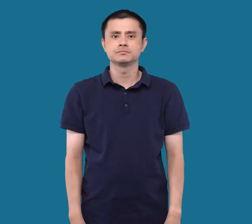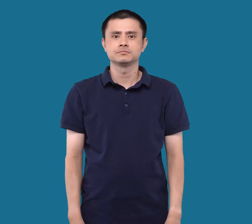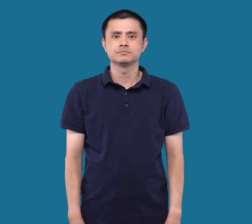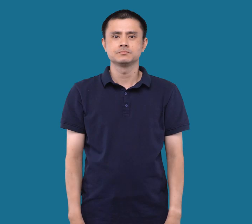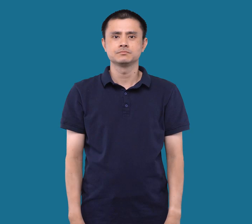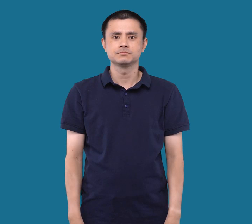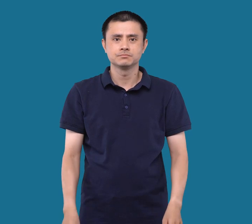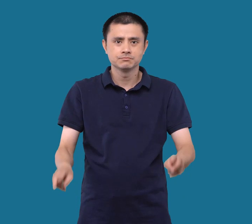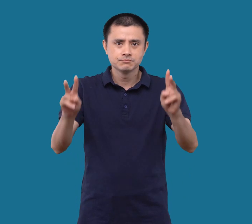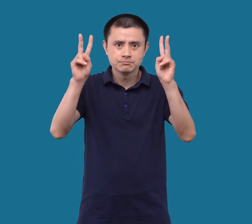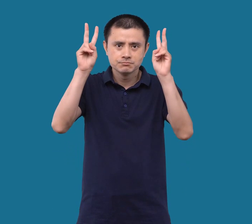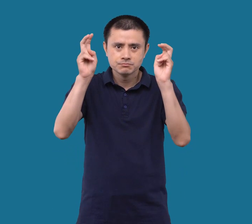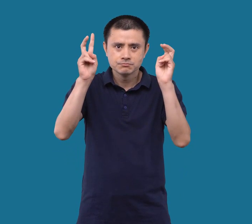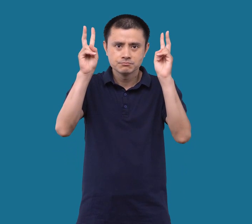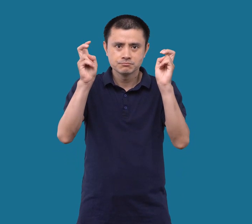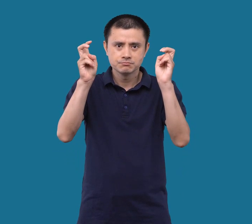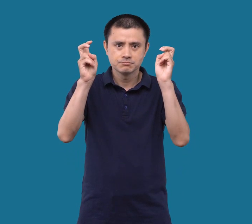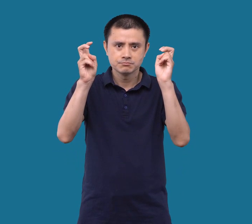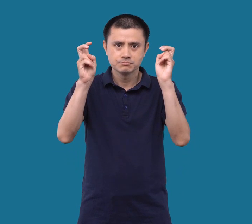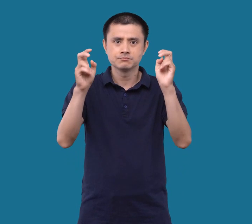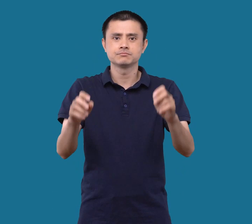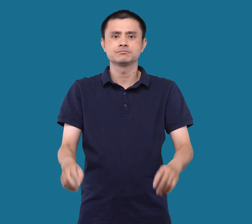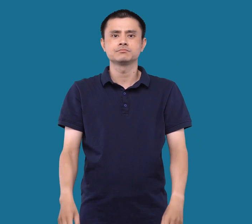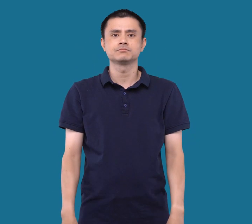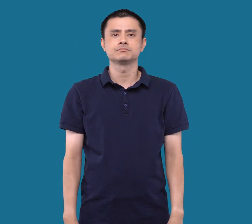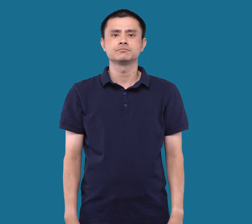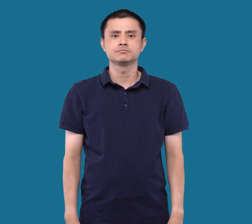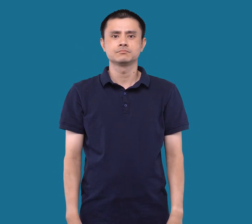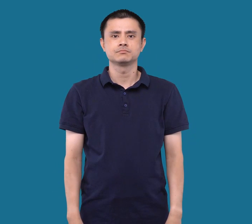chủ đề